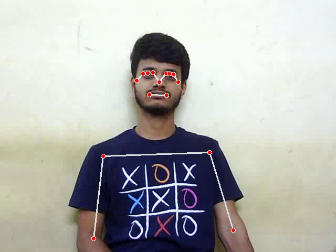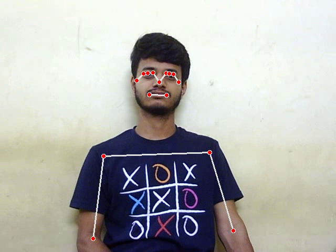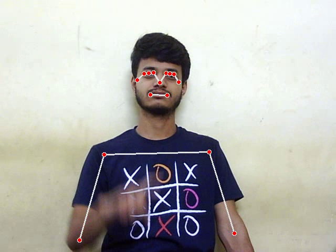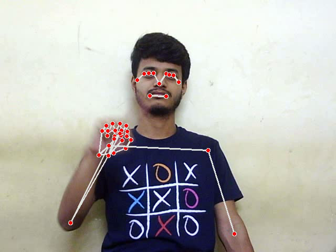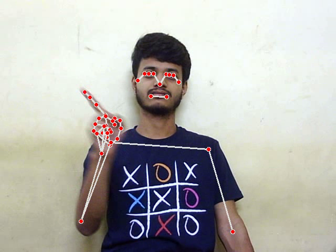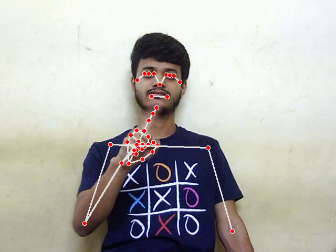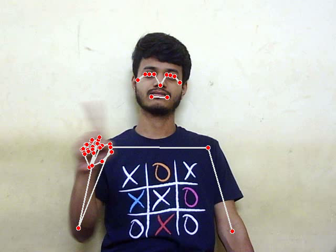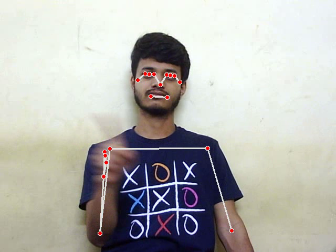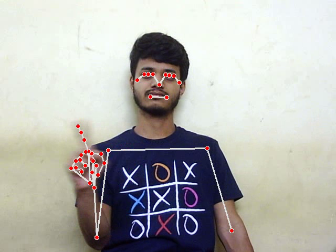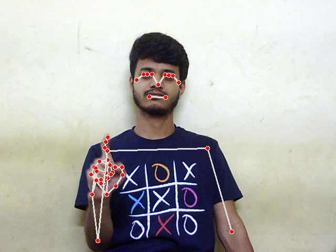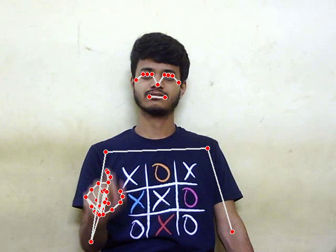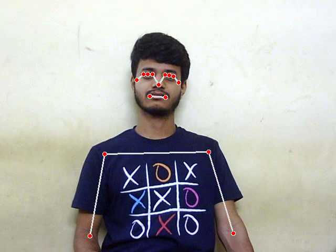where